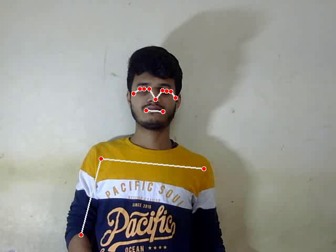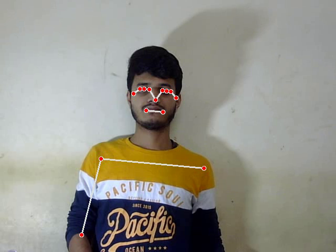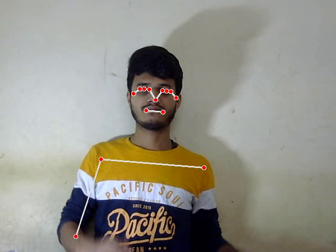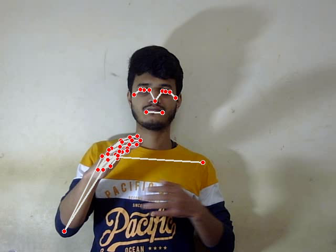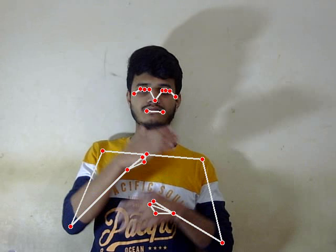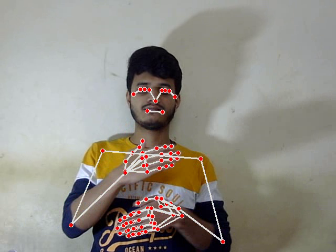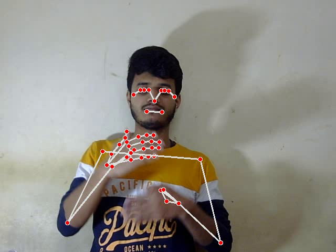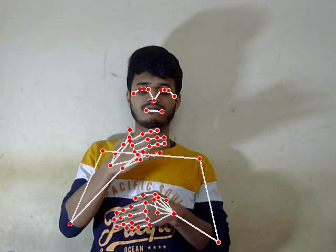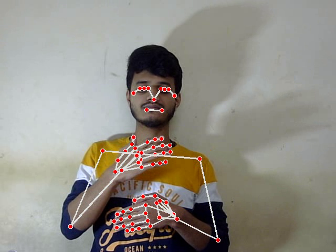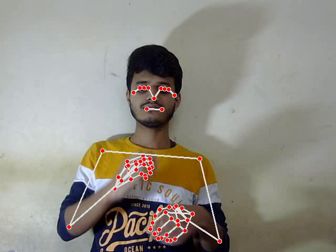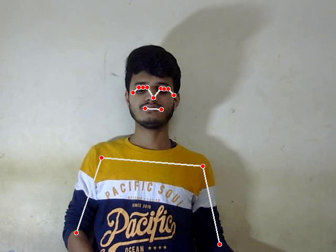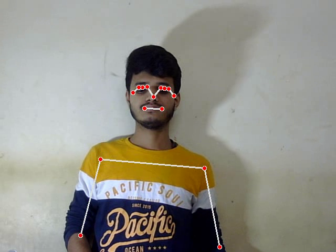happy